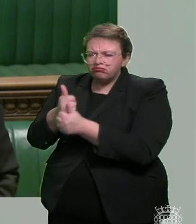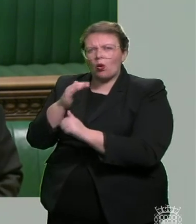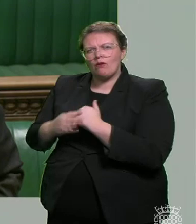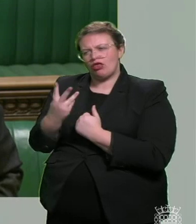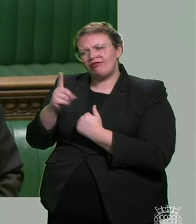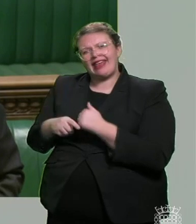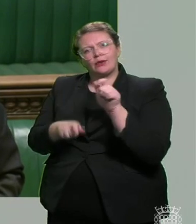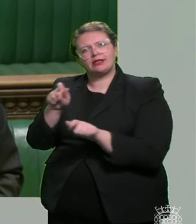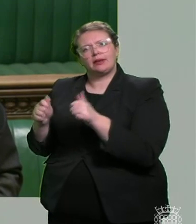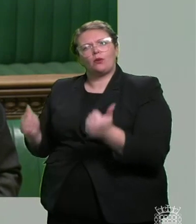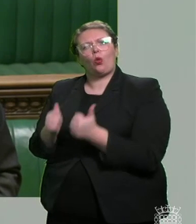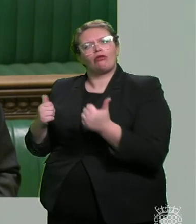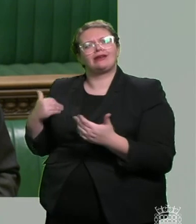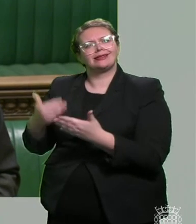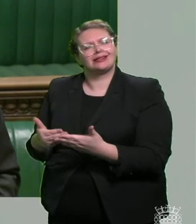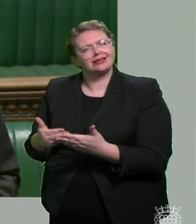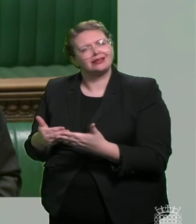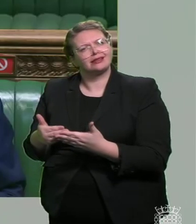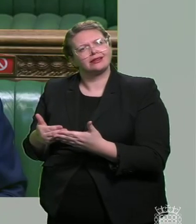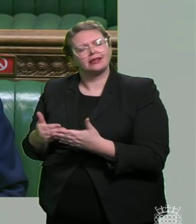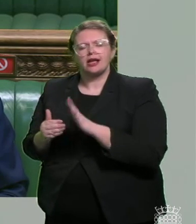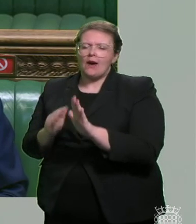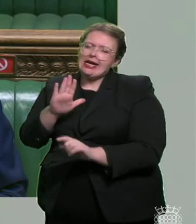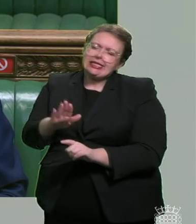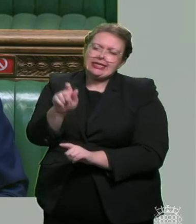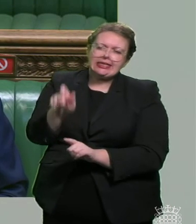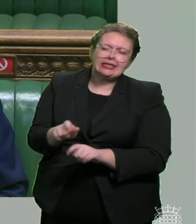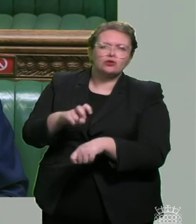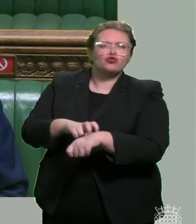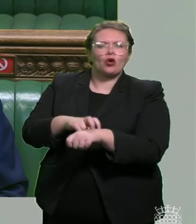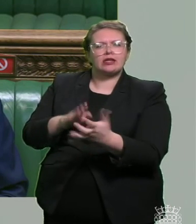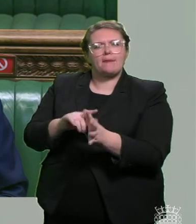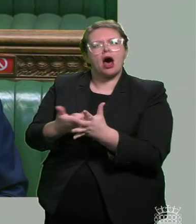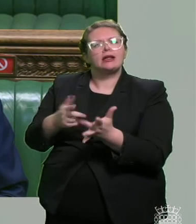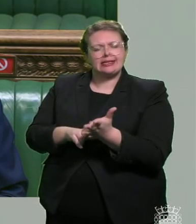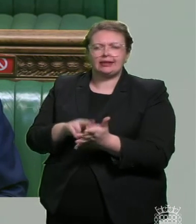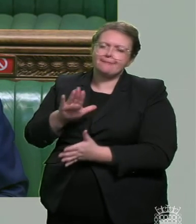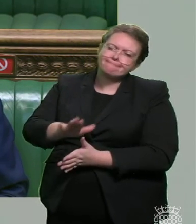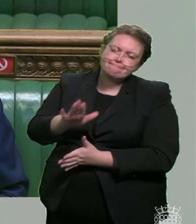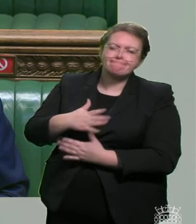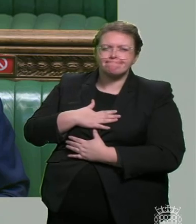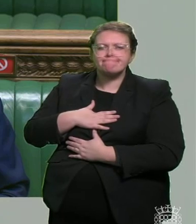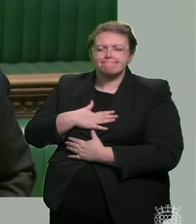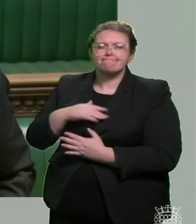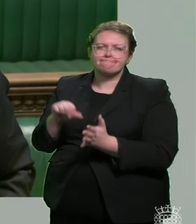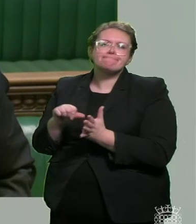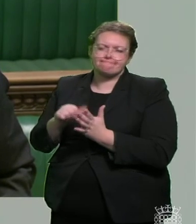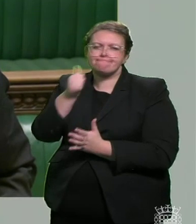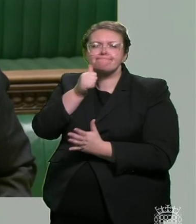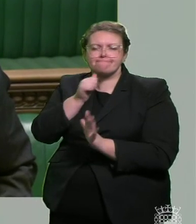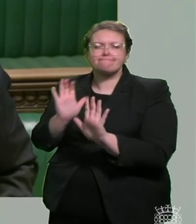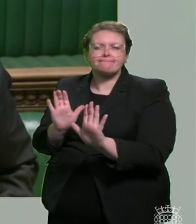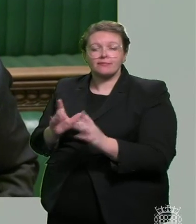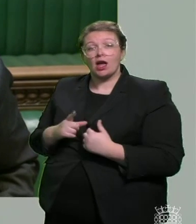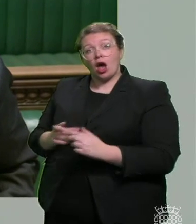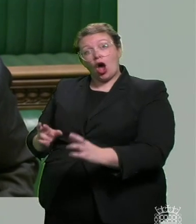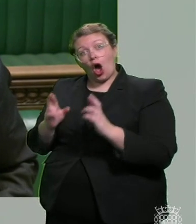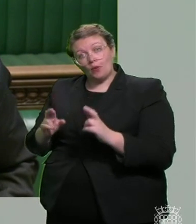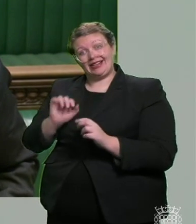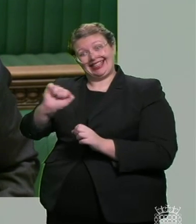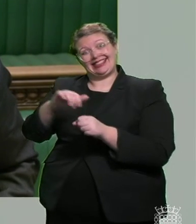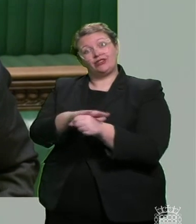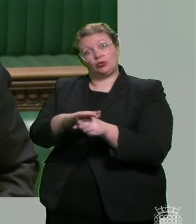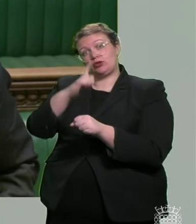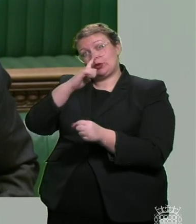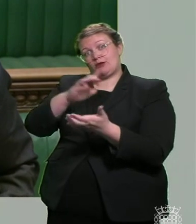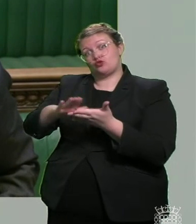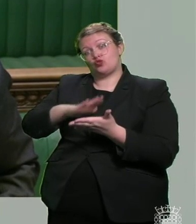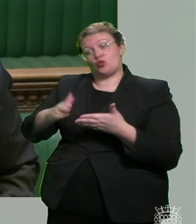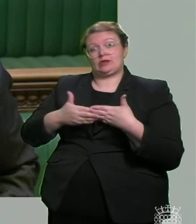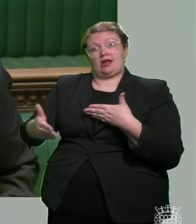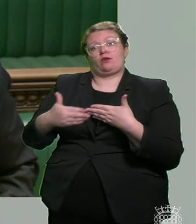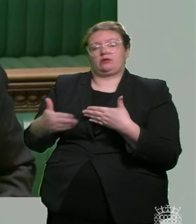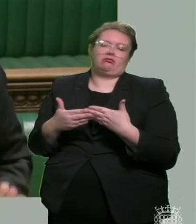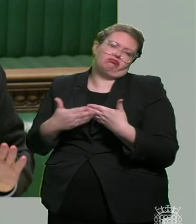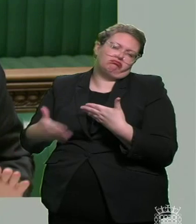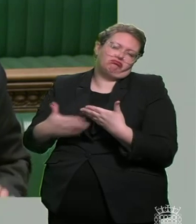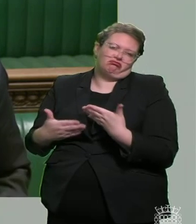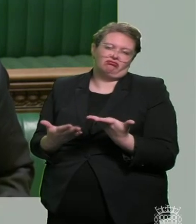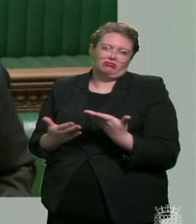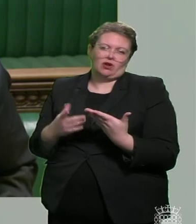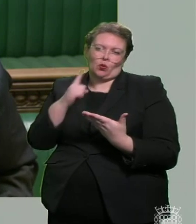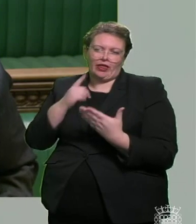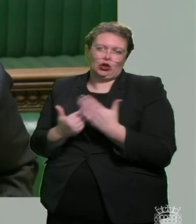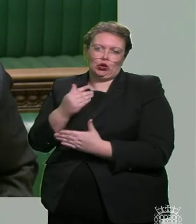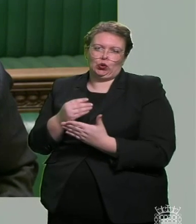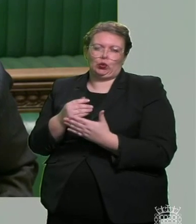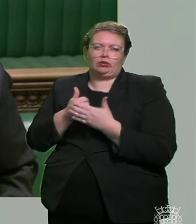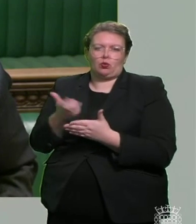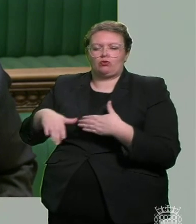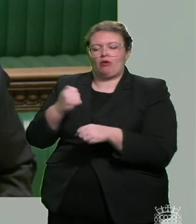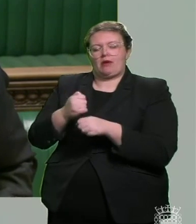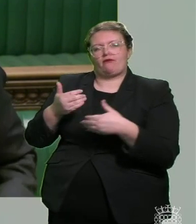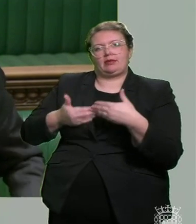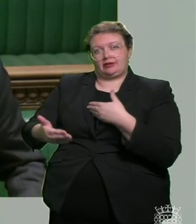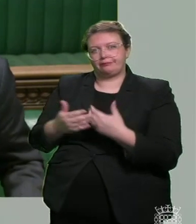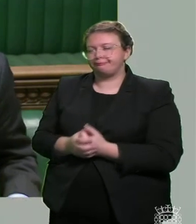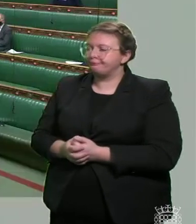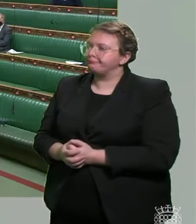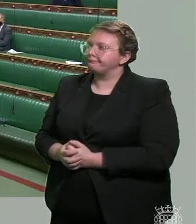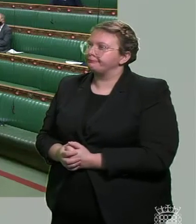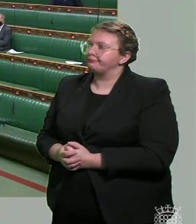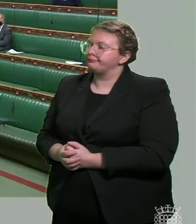I sympathise very much with Dr Martin, the gentleman the right honourable and learned Gentleman mentions, and I hope very much that his particular case can be addressed in the course of the forthcoming package that will be produced by my right honourable Friends.